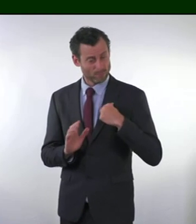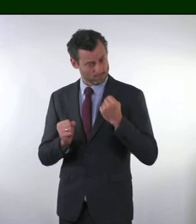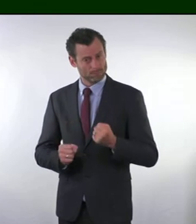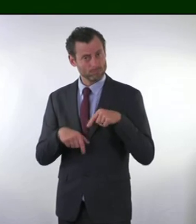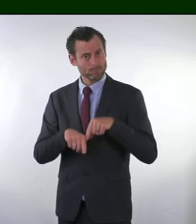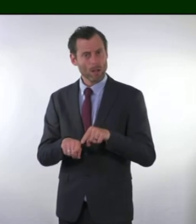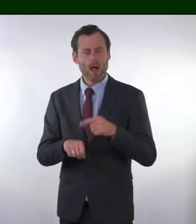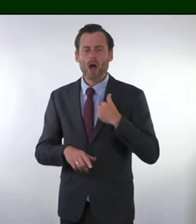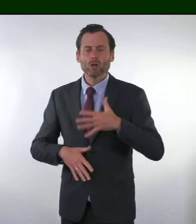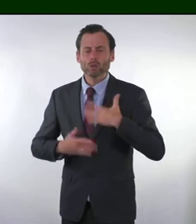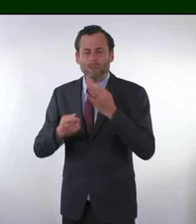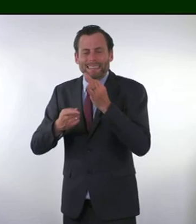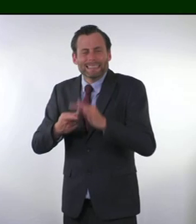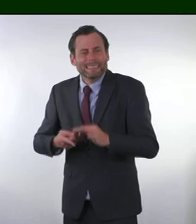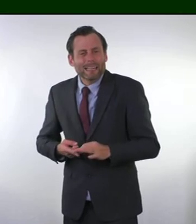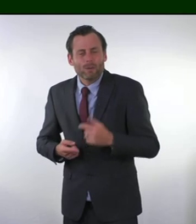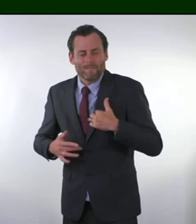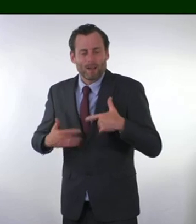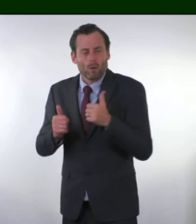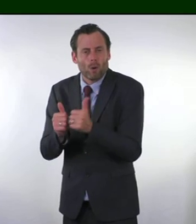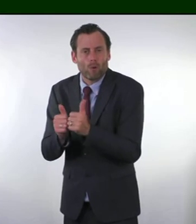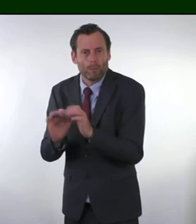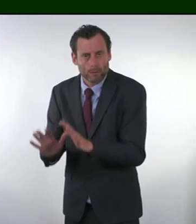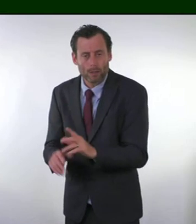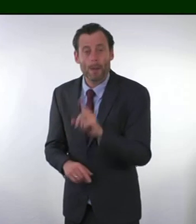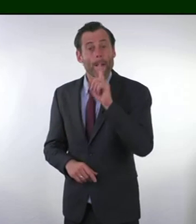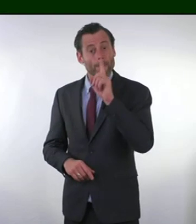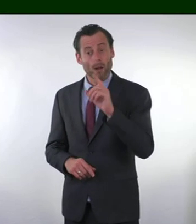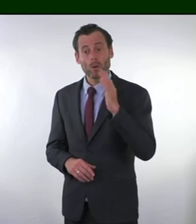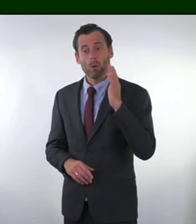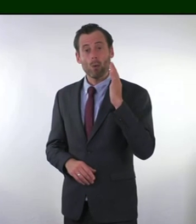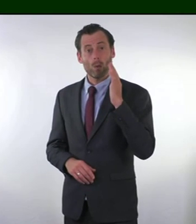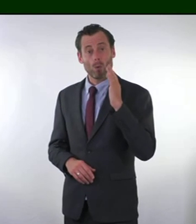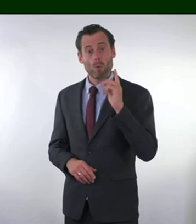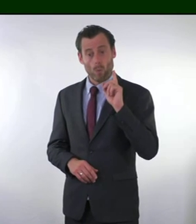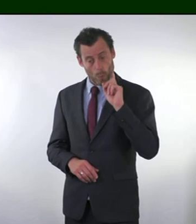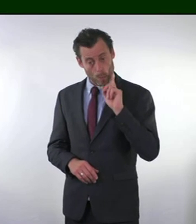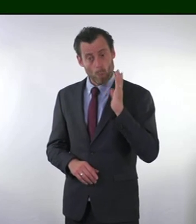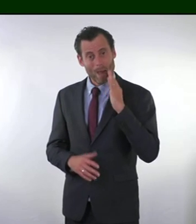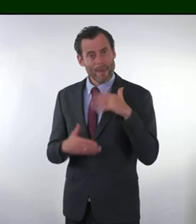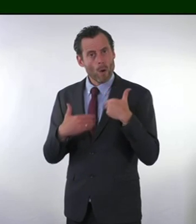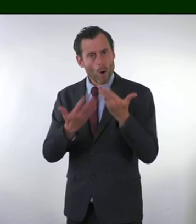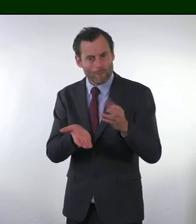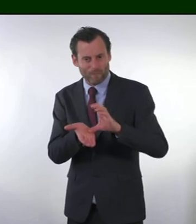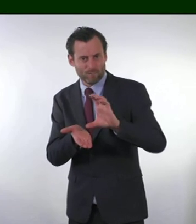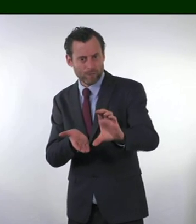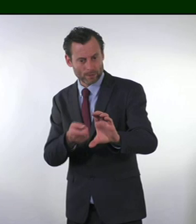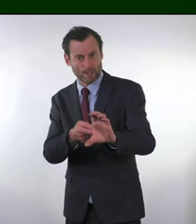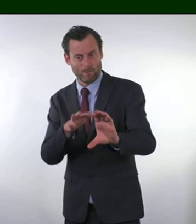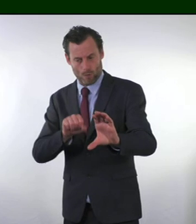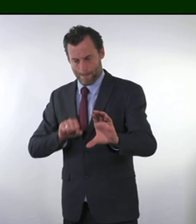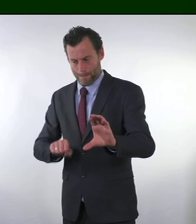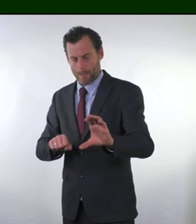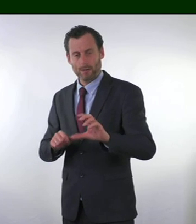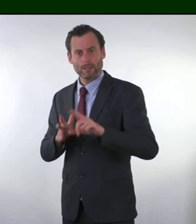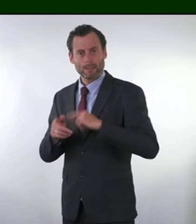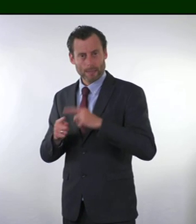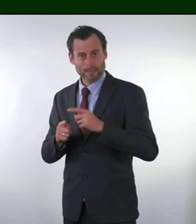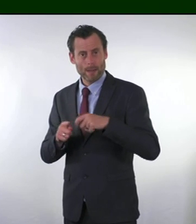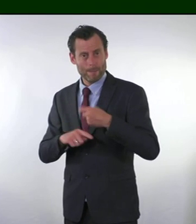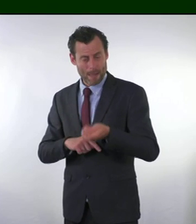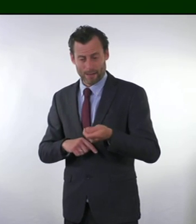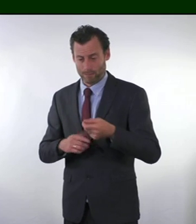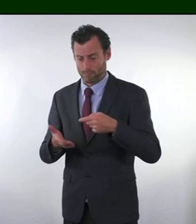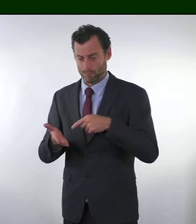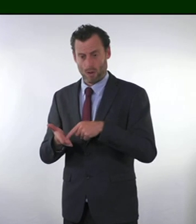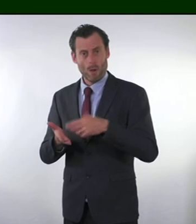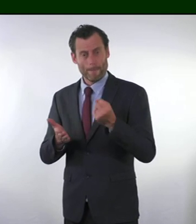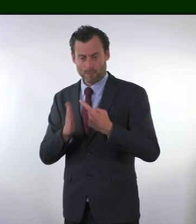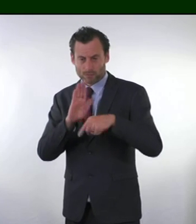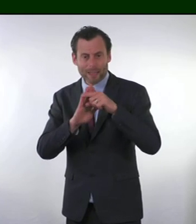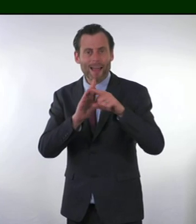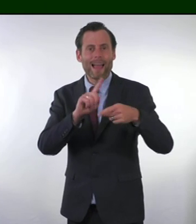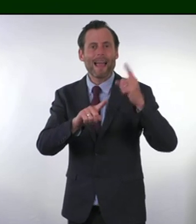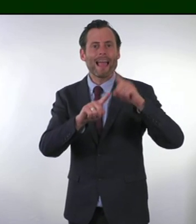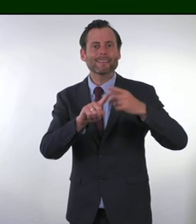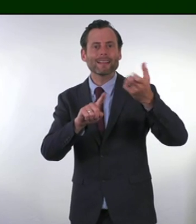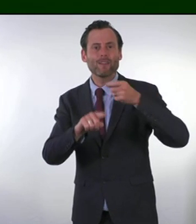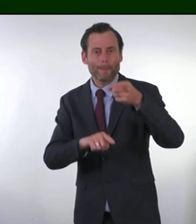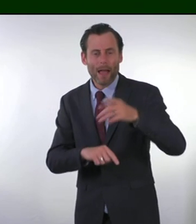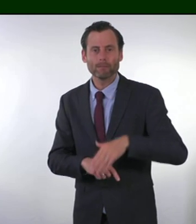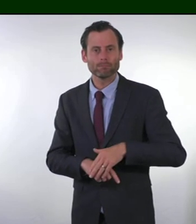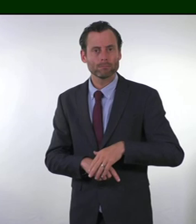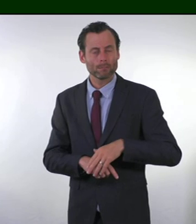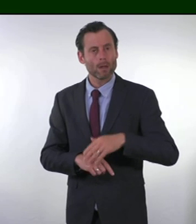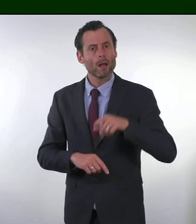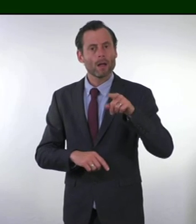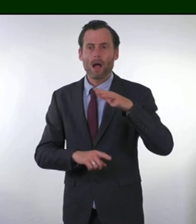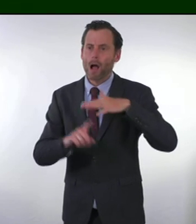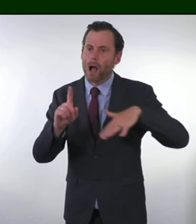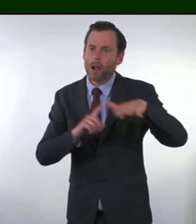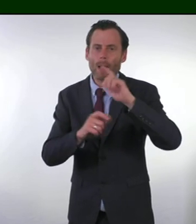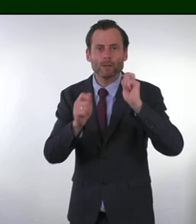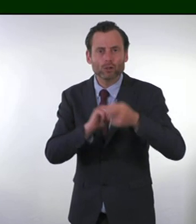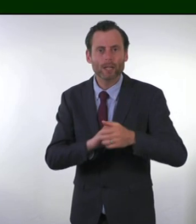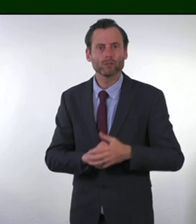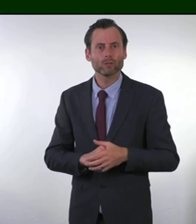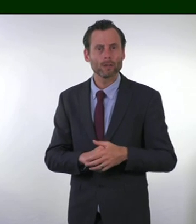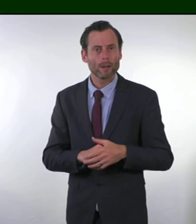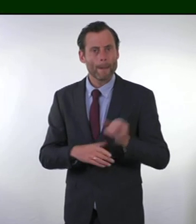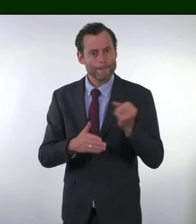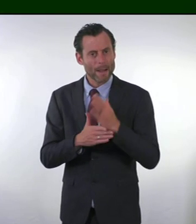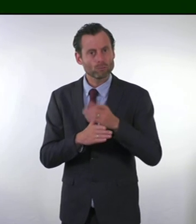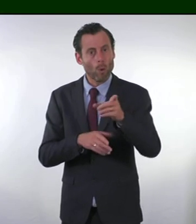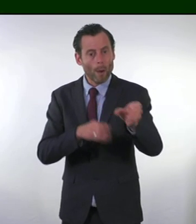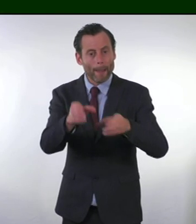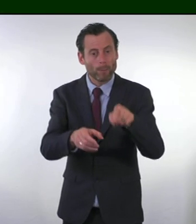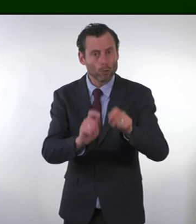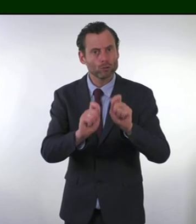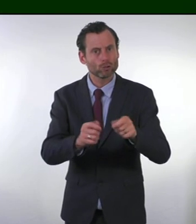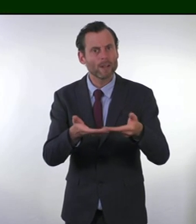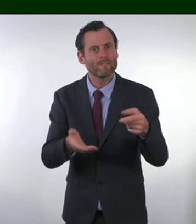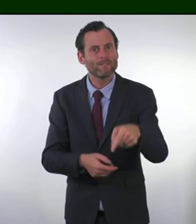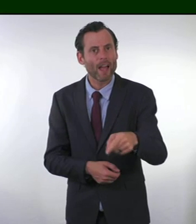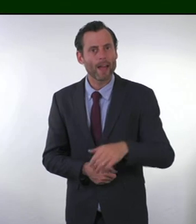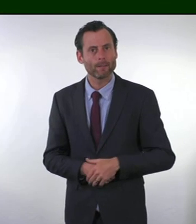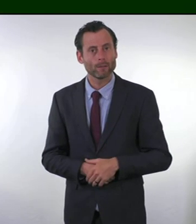Without going into the details, as that would be inappropriate, let me say that such interventions will come with conditions: conditions on executive pay, protecting employment, climate change obligations, how supply chains and small businesses are treated, and obligations around tax.